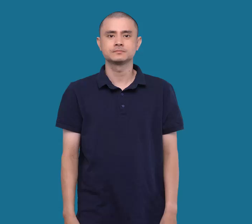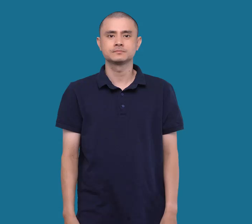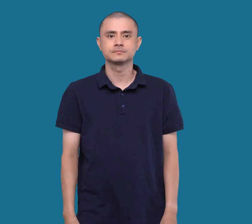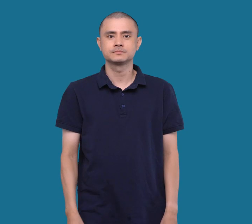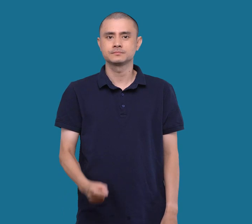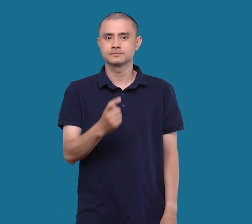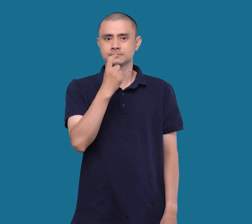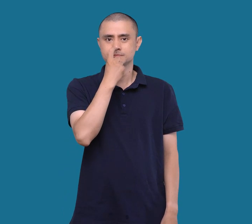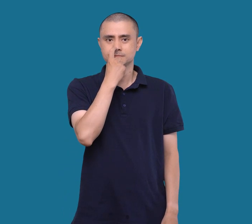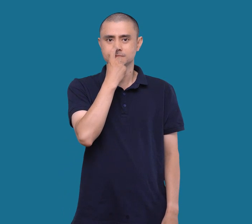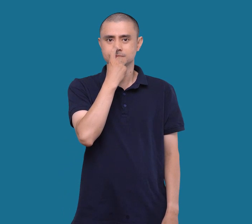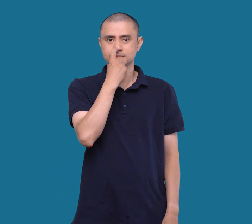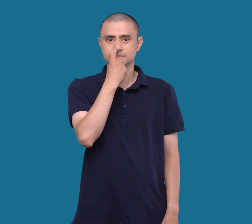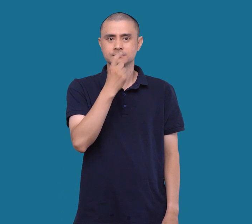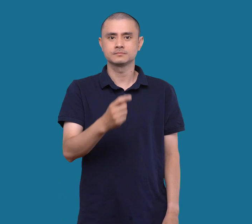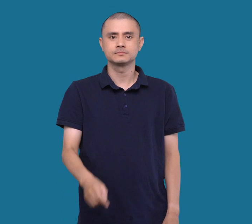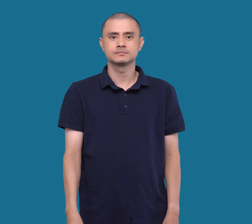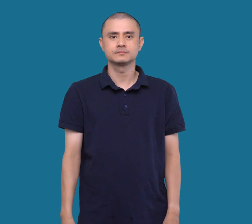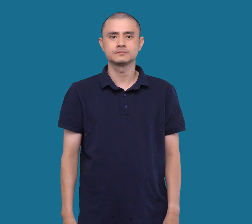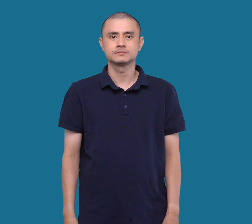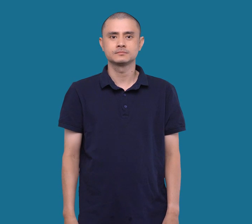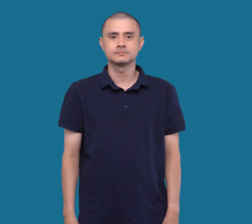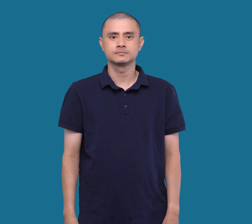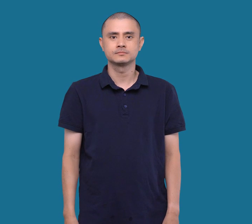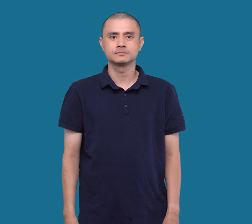phương Tây